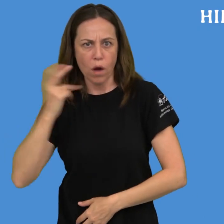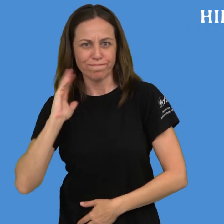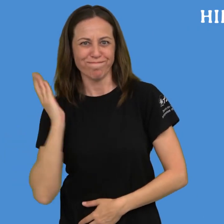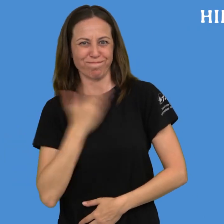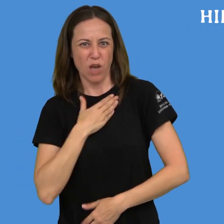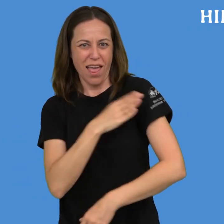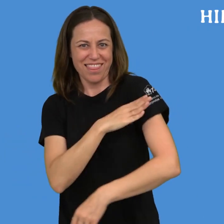afectar